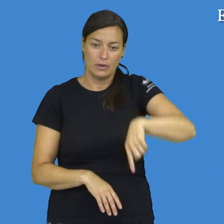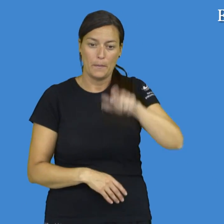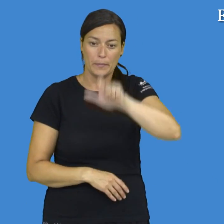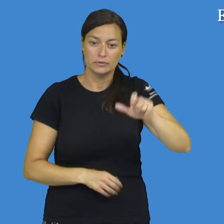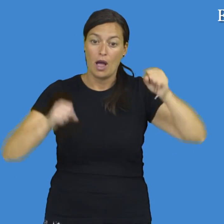persona